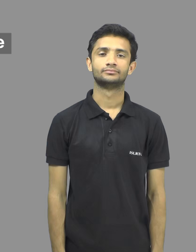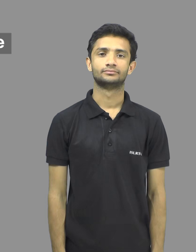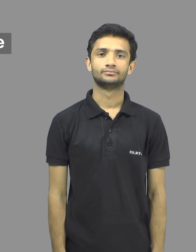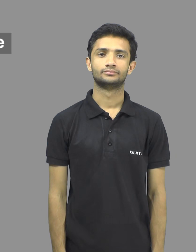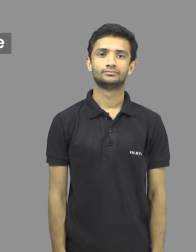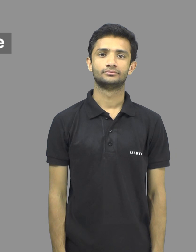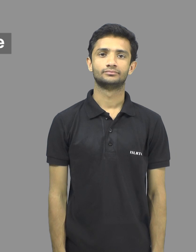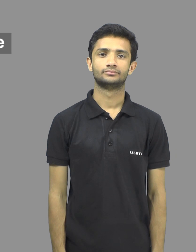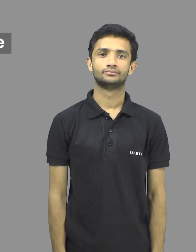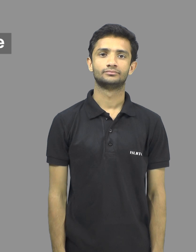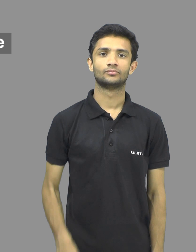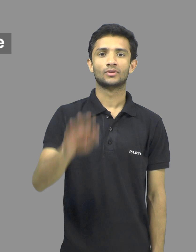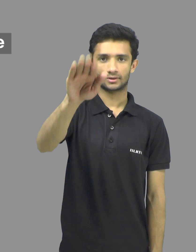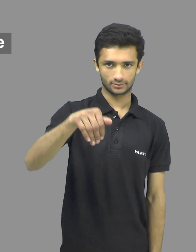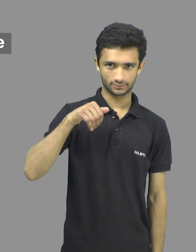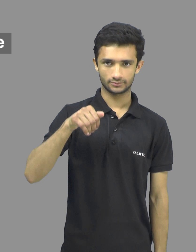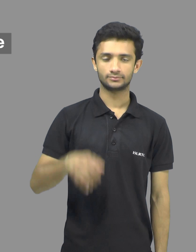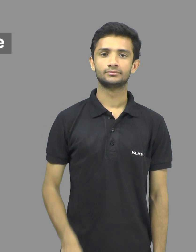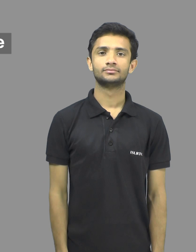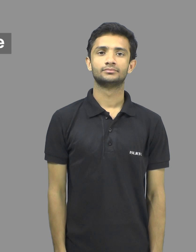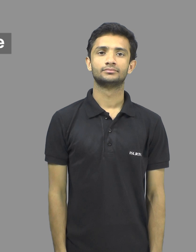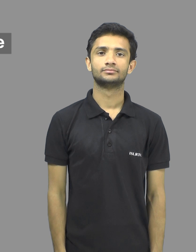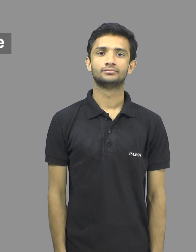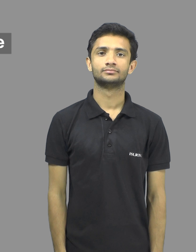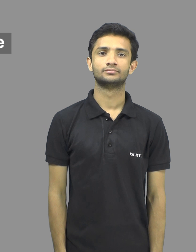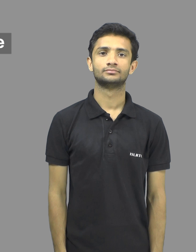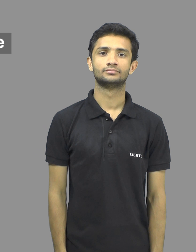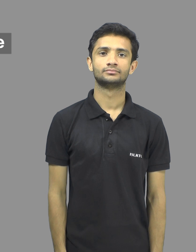Come